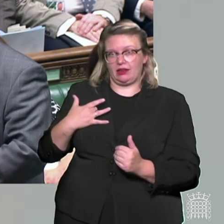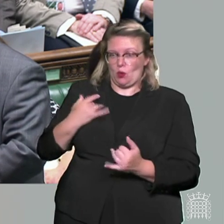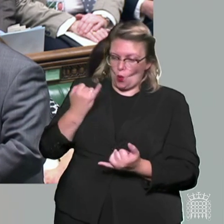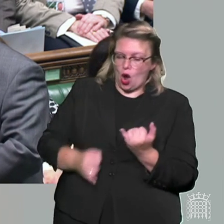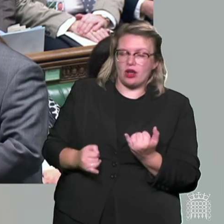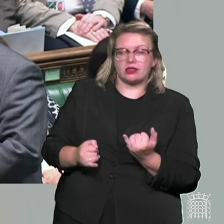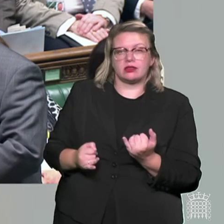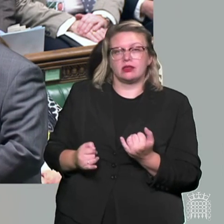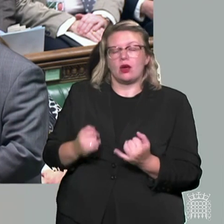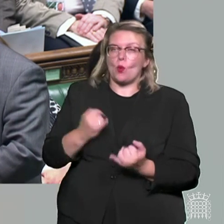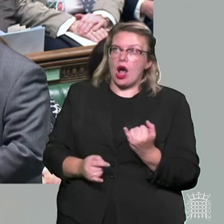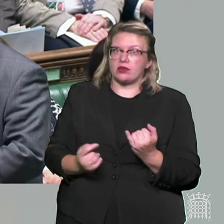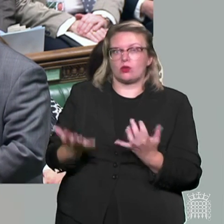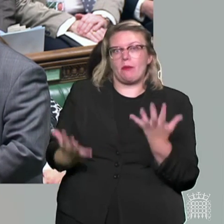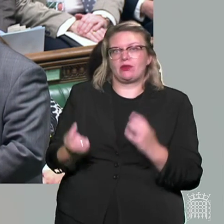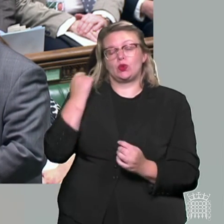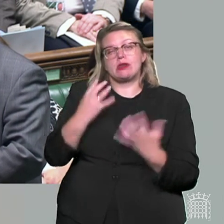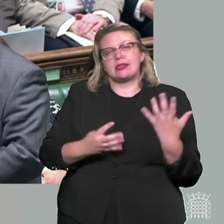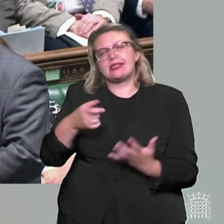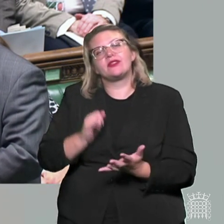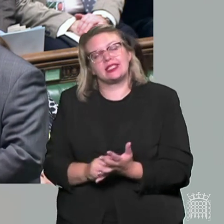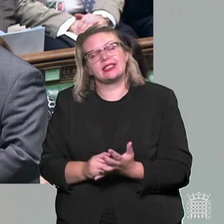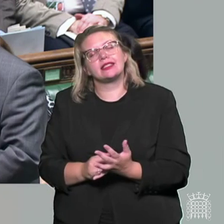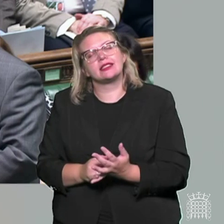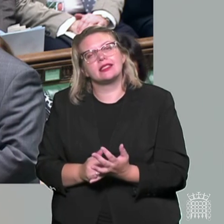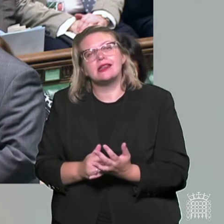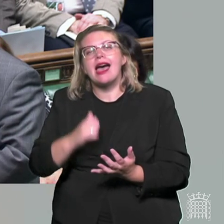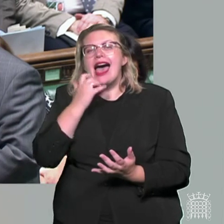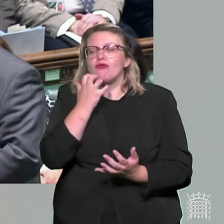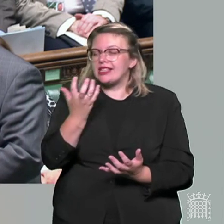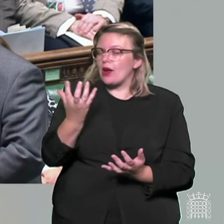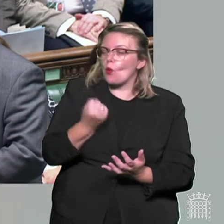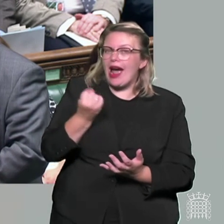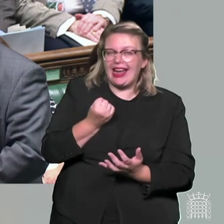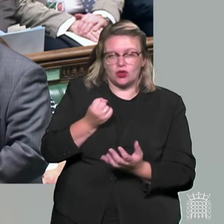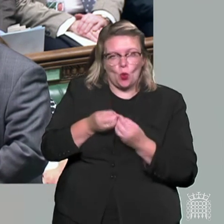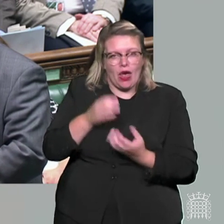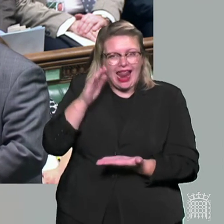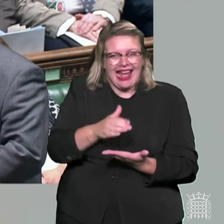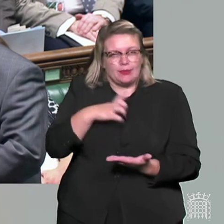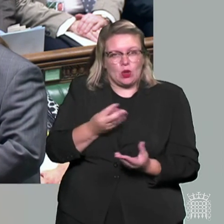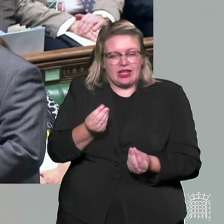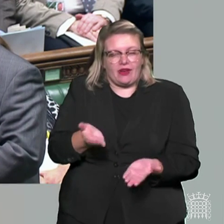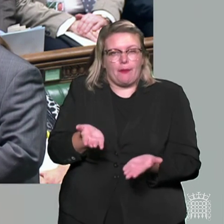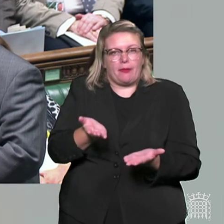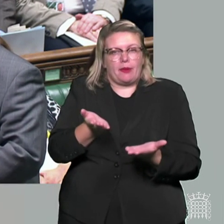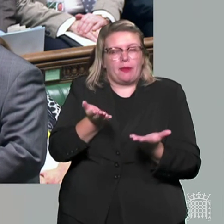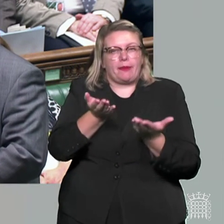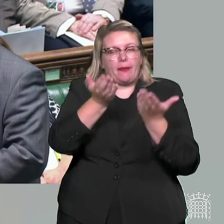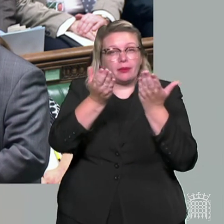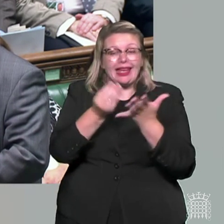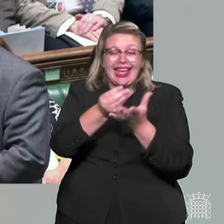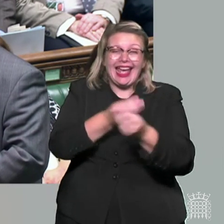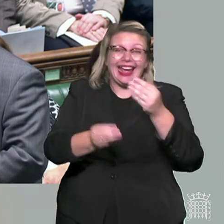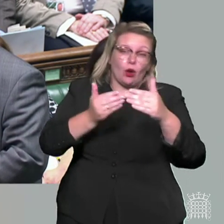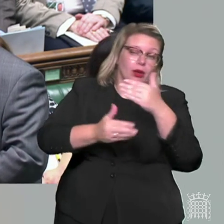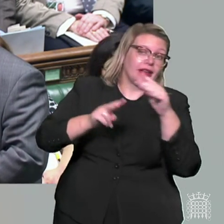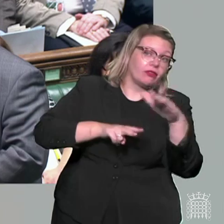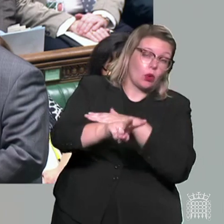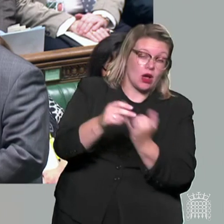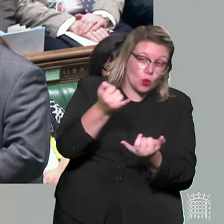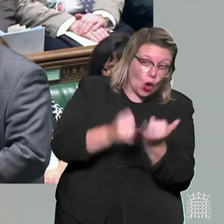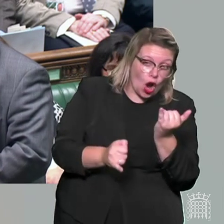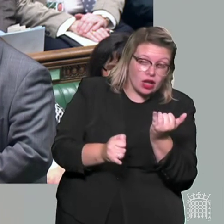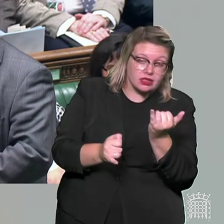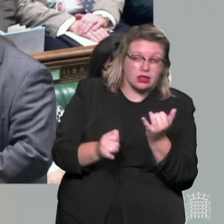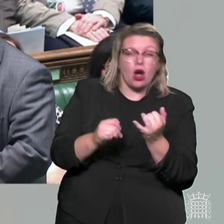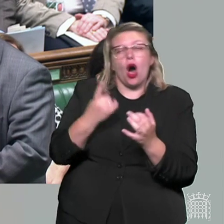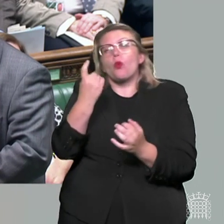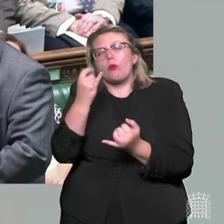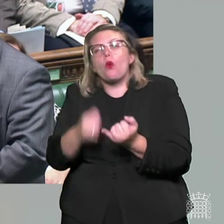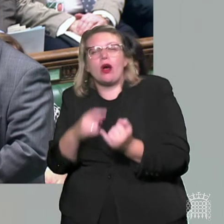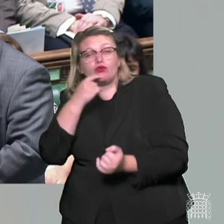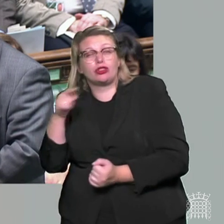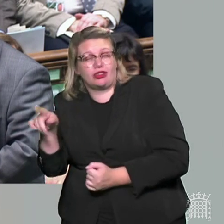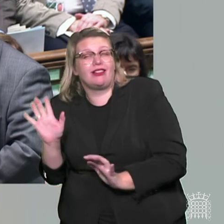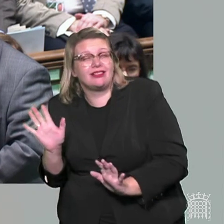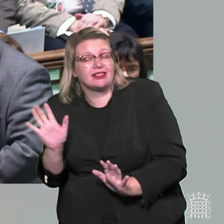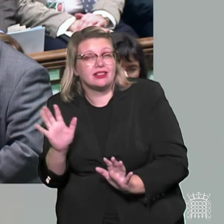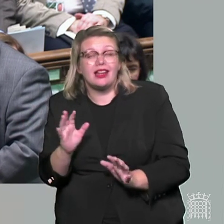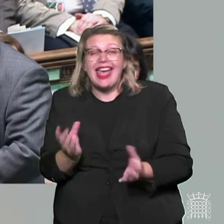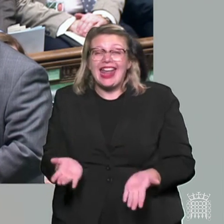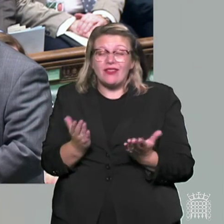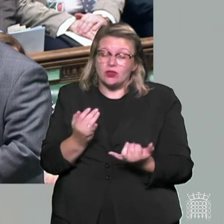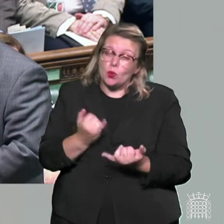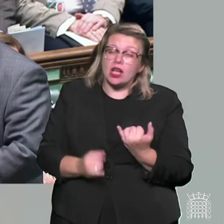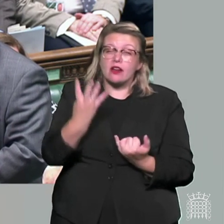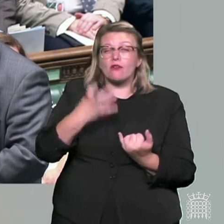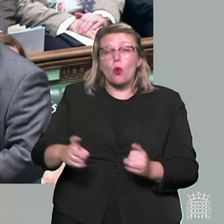People’s pay in real terms is falling at the fastest rate on record, and we have the worst economic growth forecast in the G20 outside Russia, and the highest inflation in 40 years.